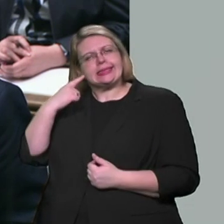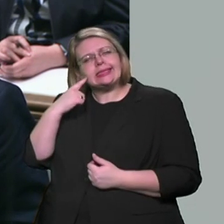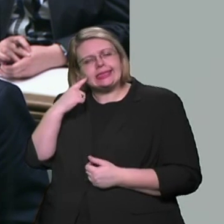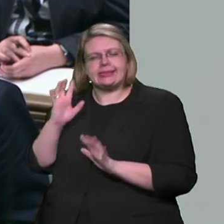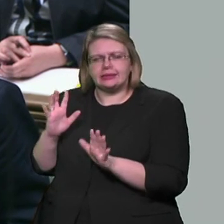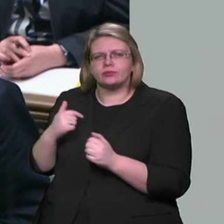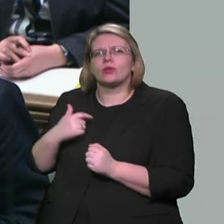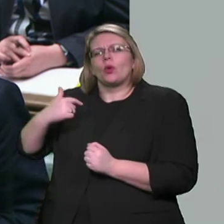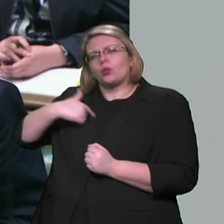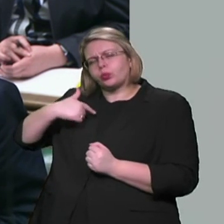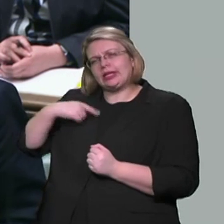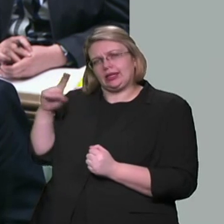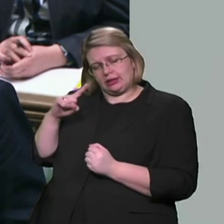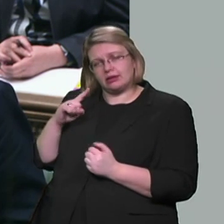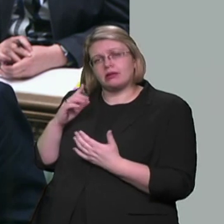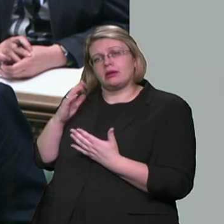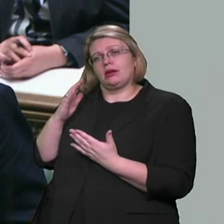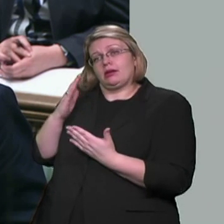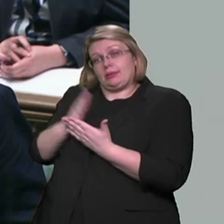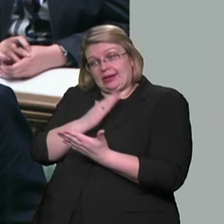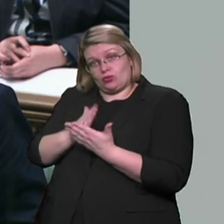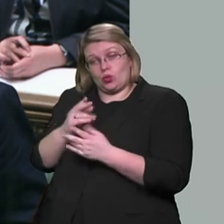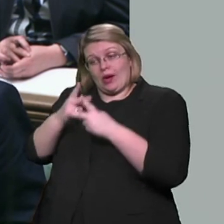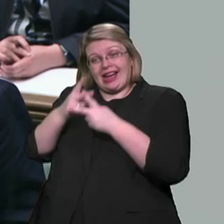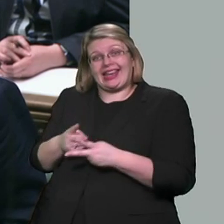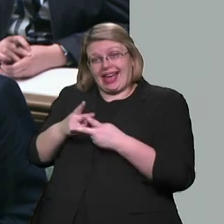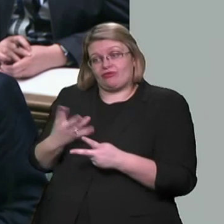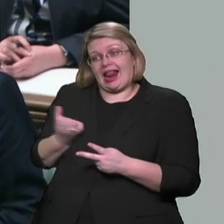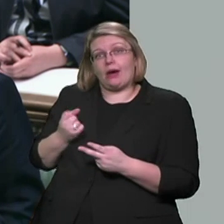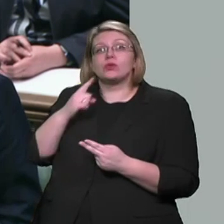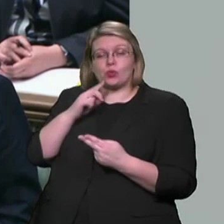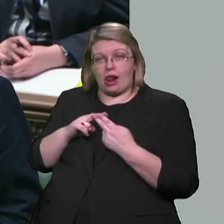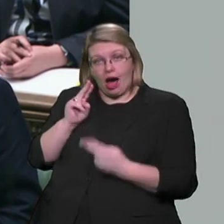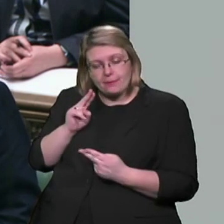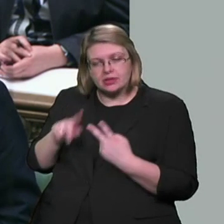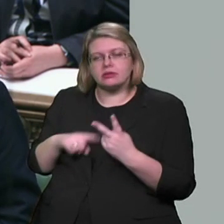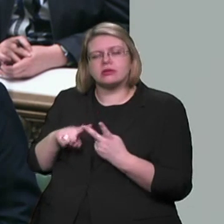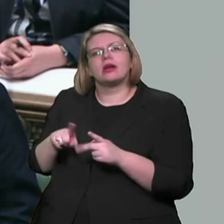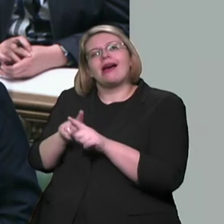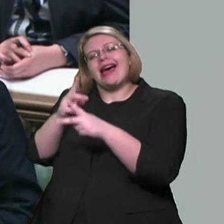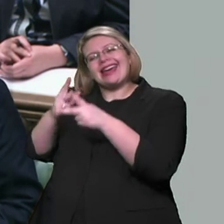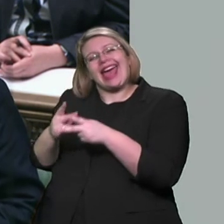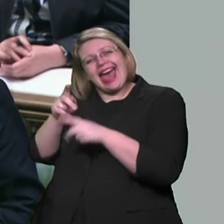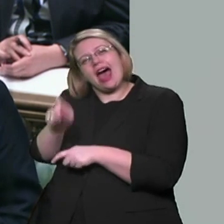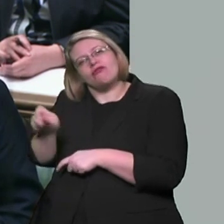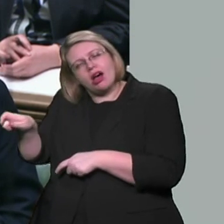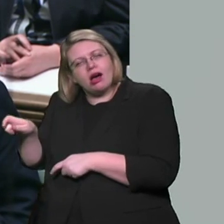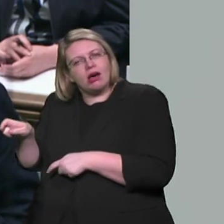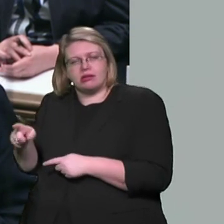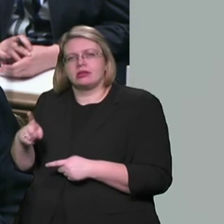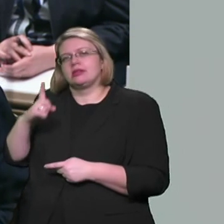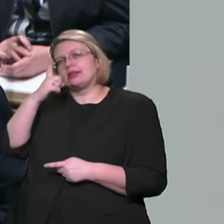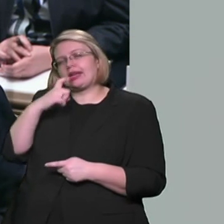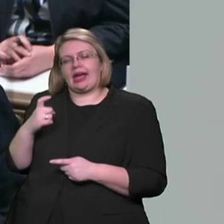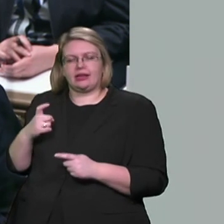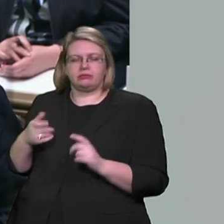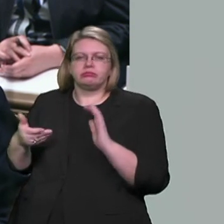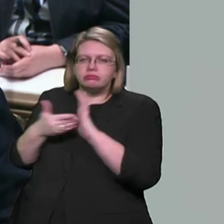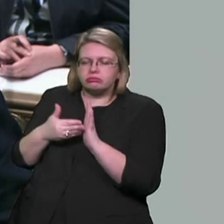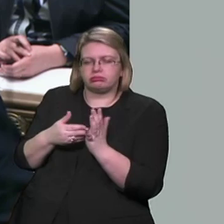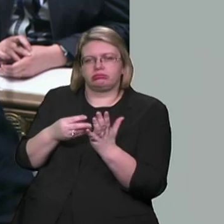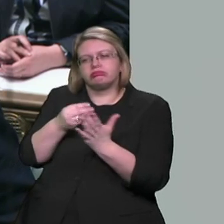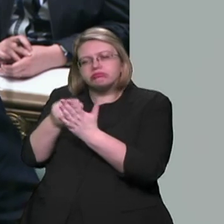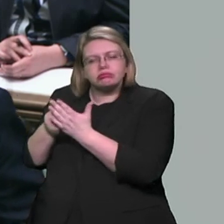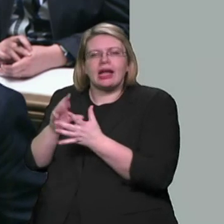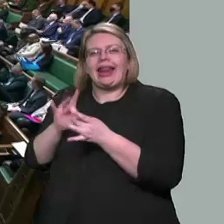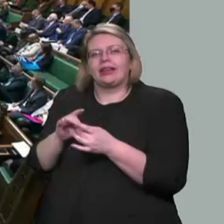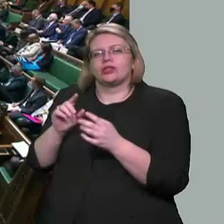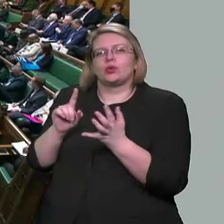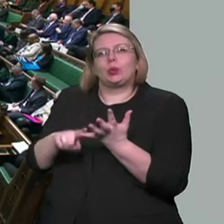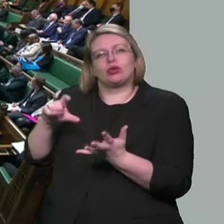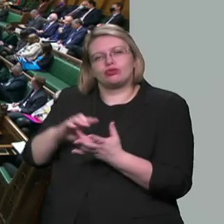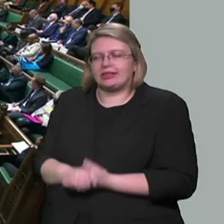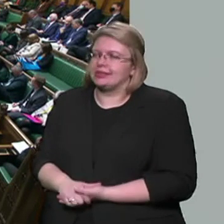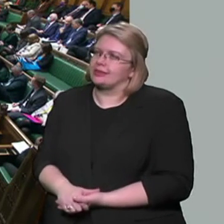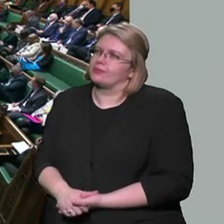We are uprating the carers allowance, and of course carers are also entitled to the increases that we are putting through in universal credit.